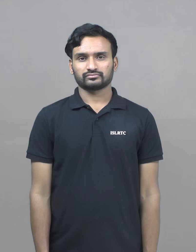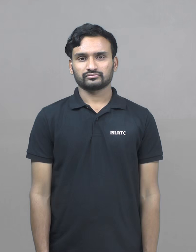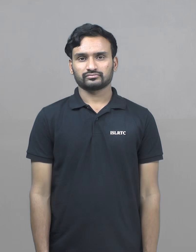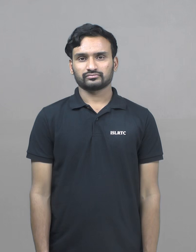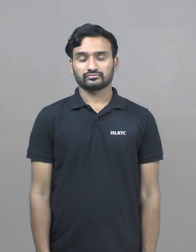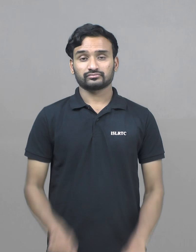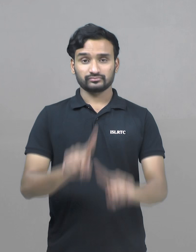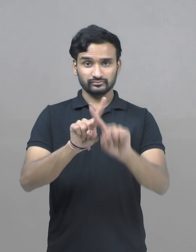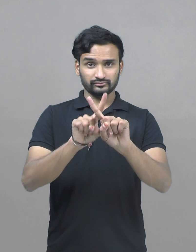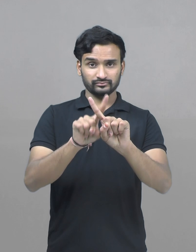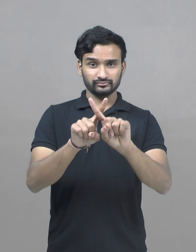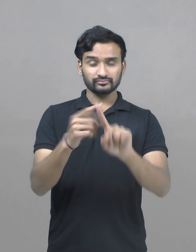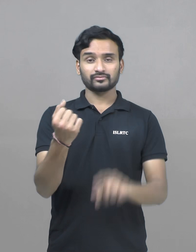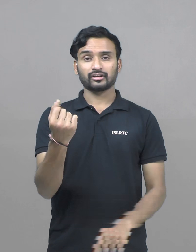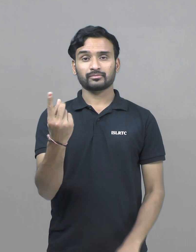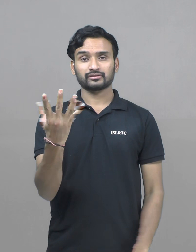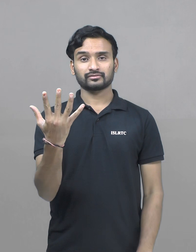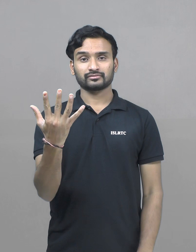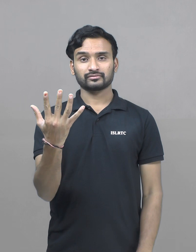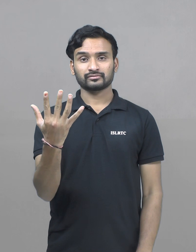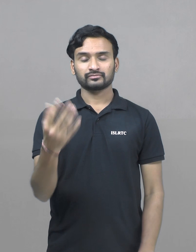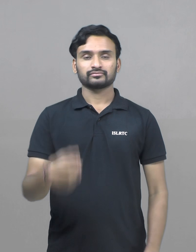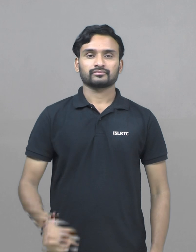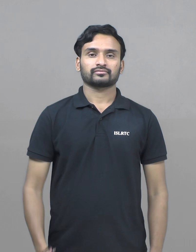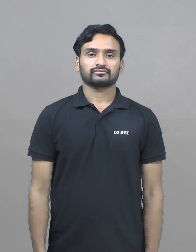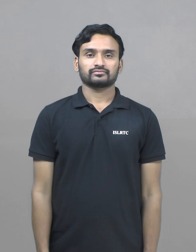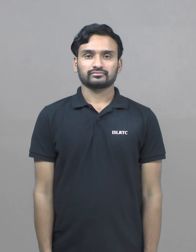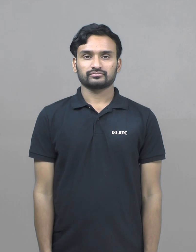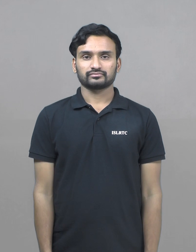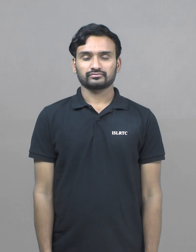Multiply